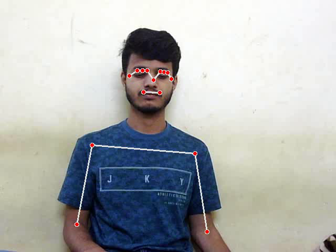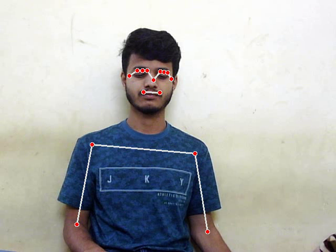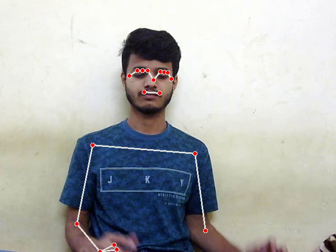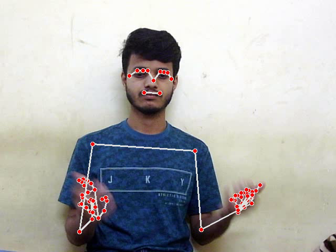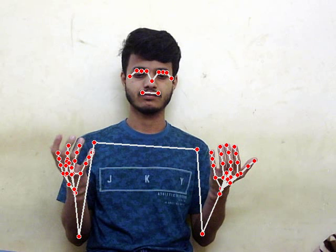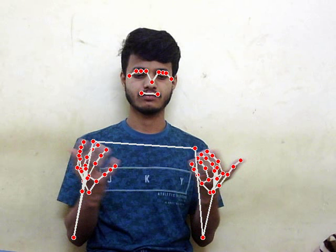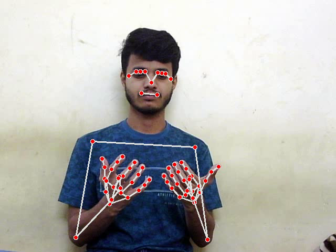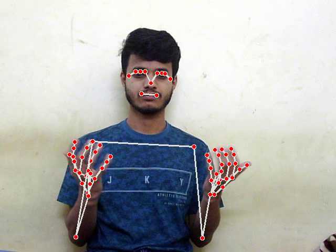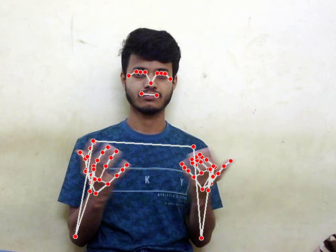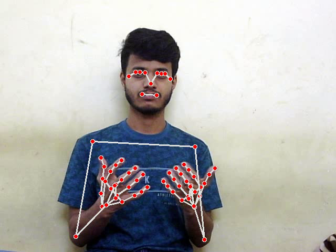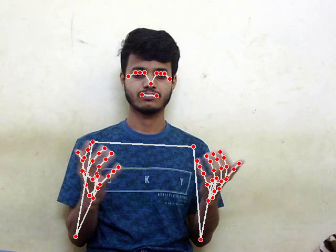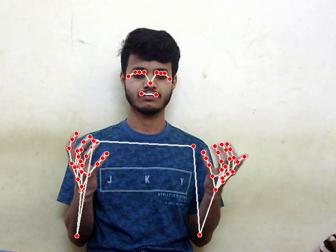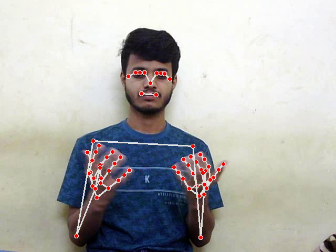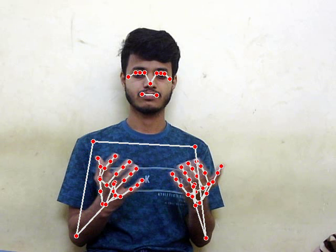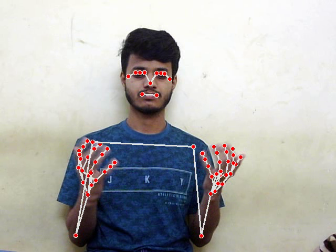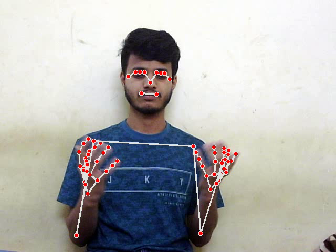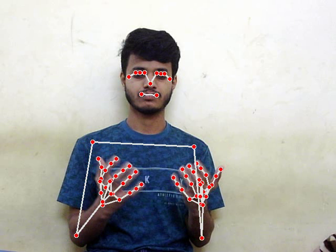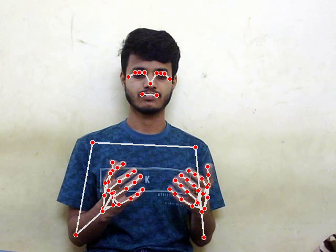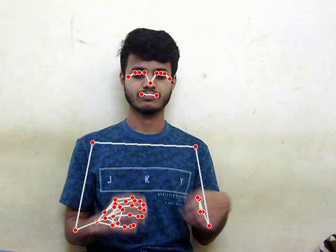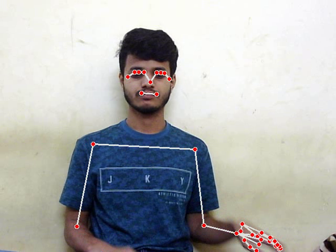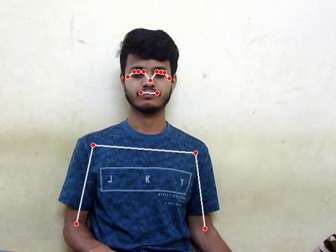what